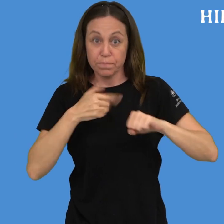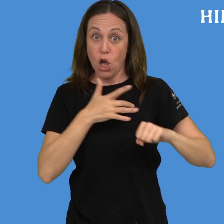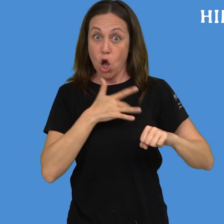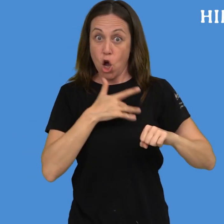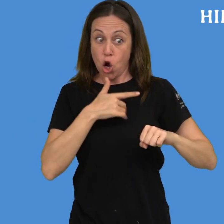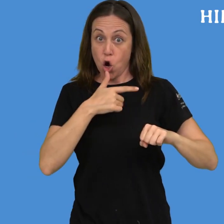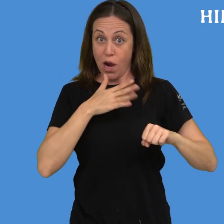corazón